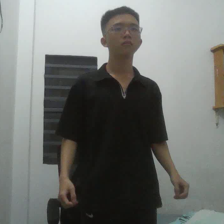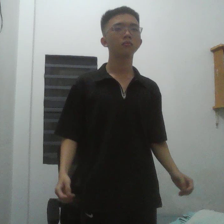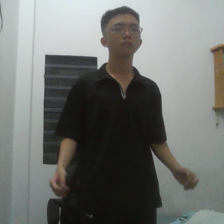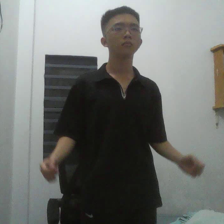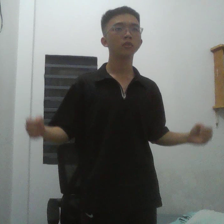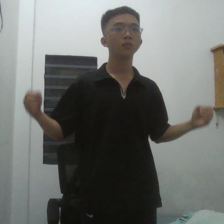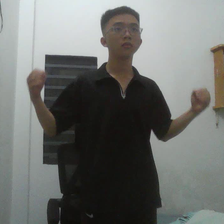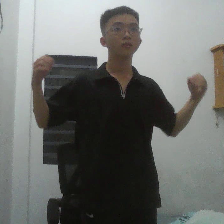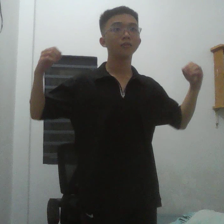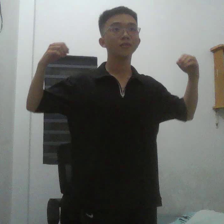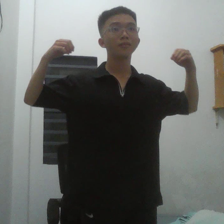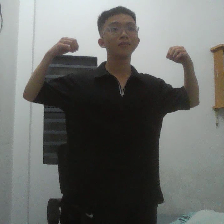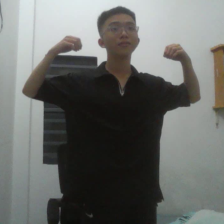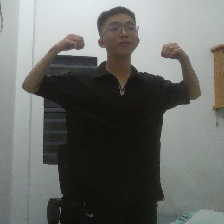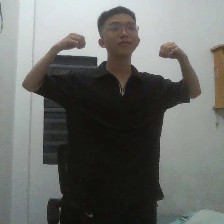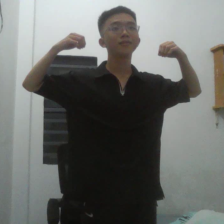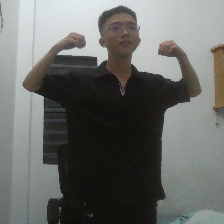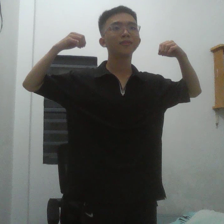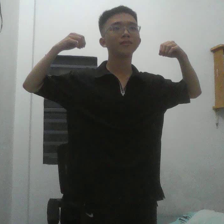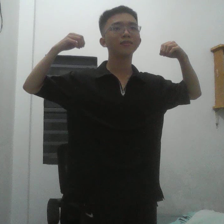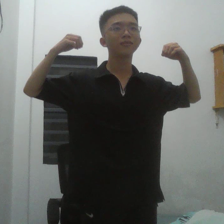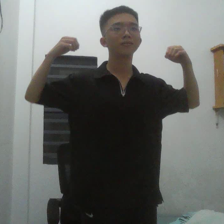minh khoe